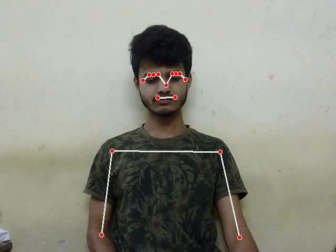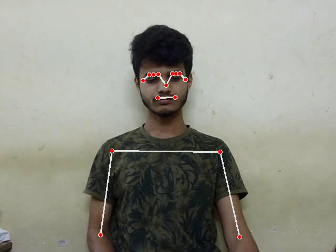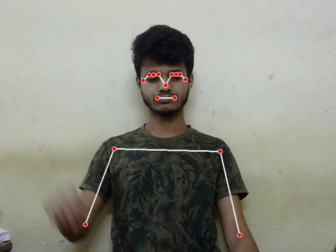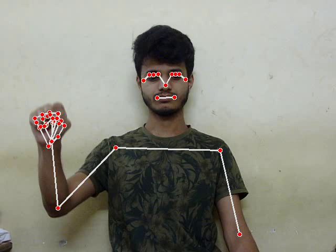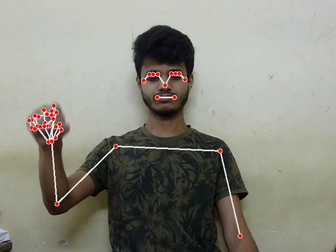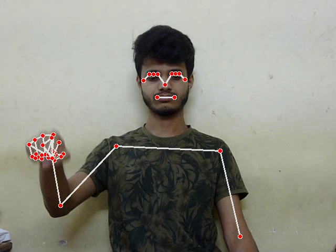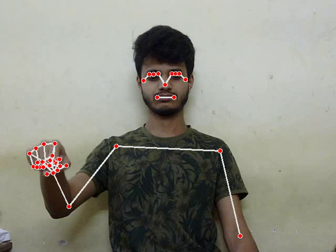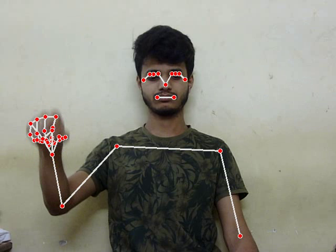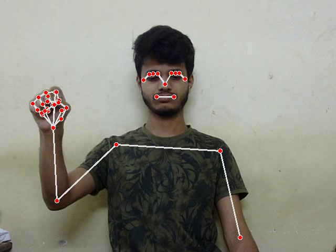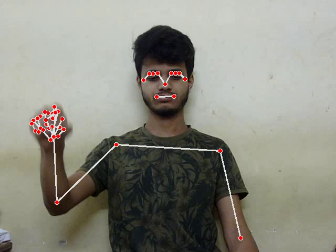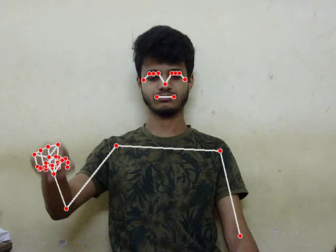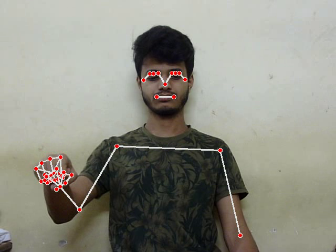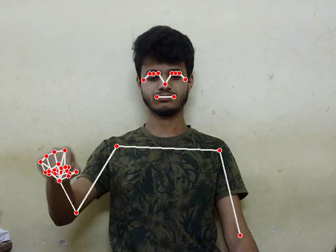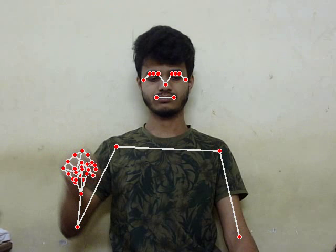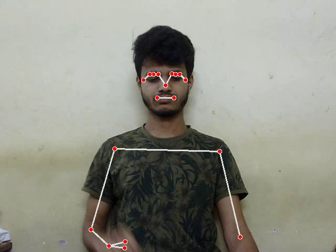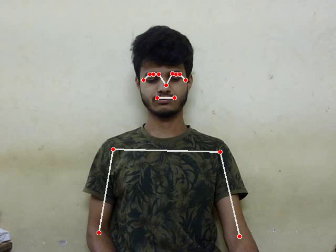yes